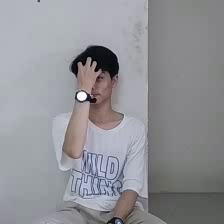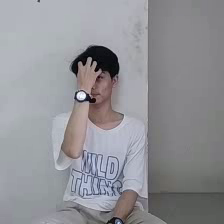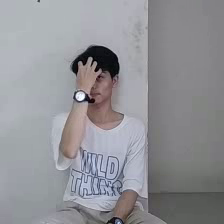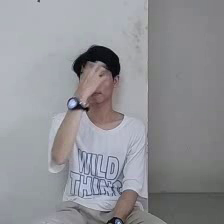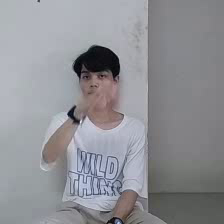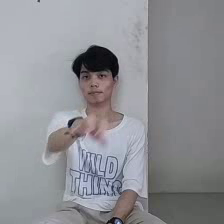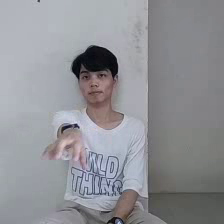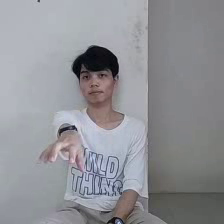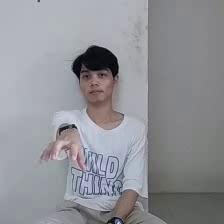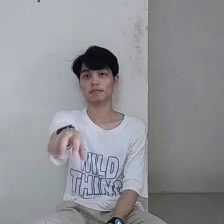Áp dụng